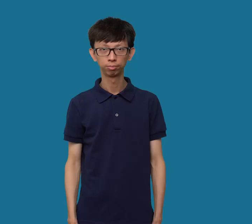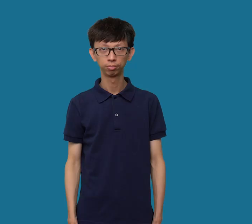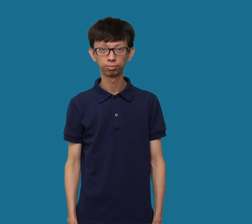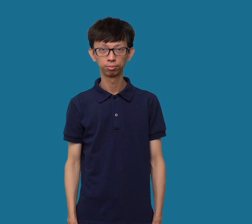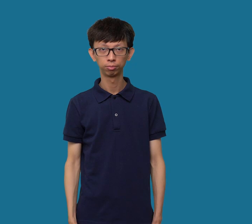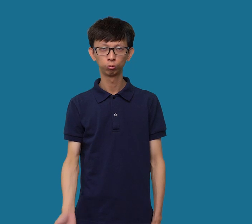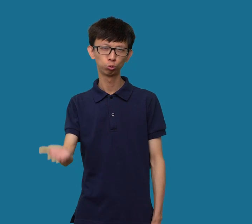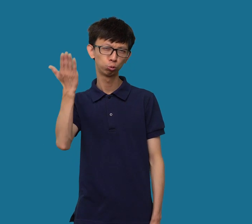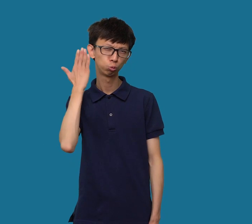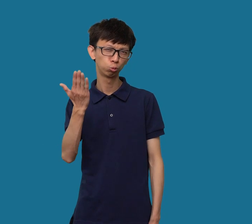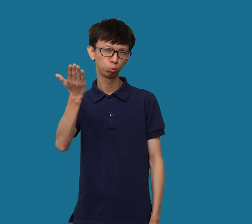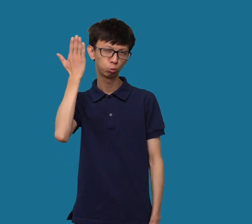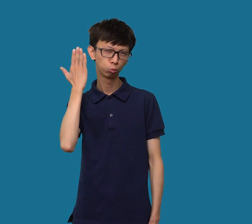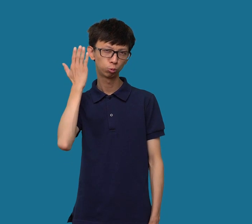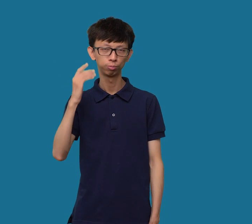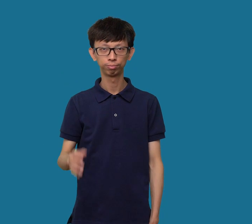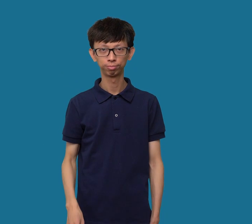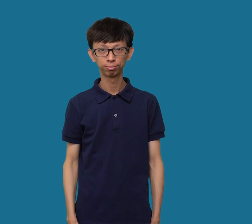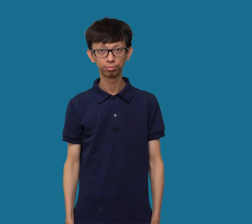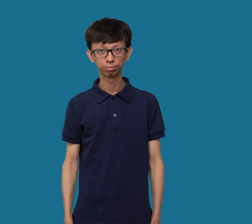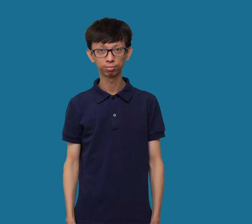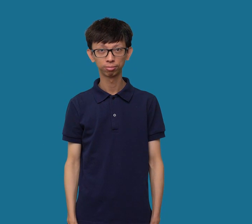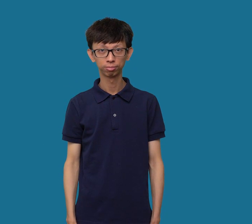xưa